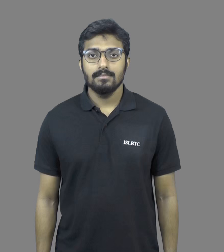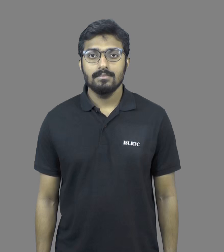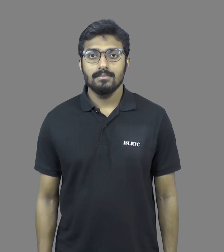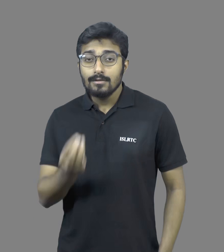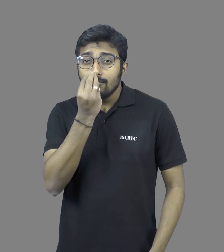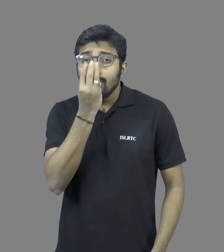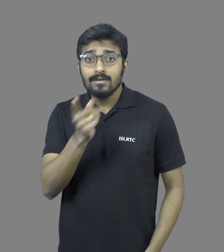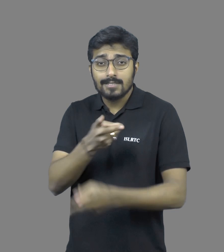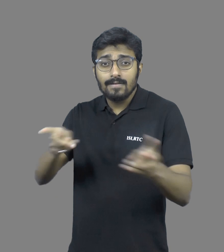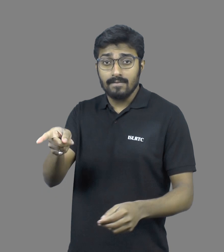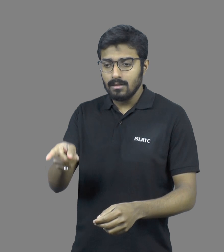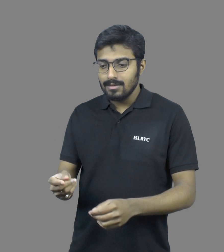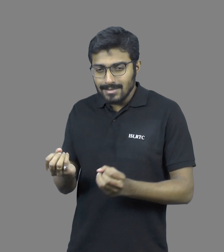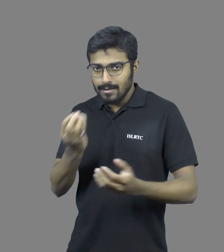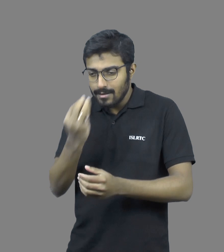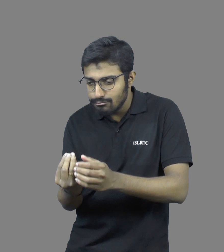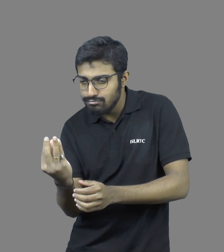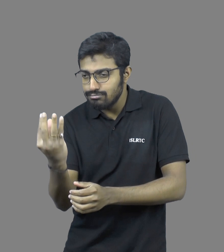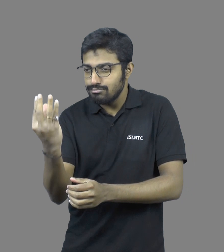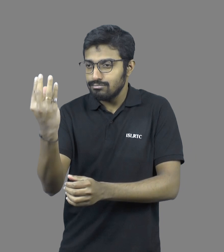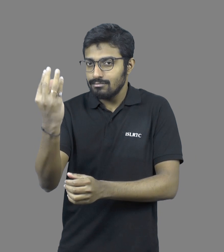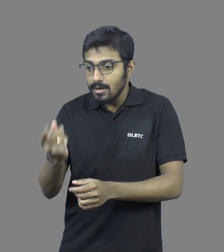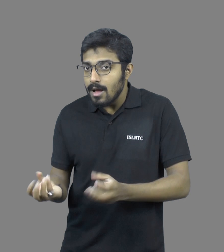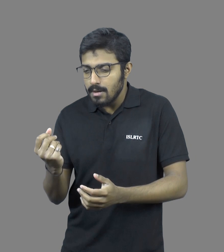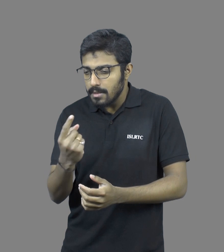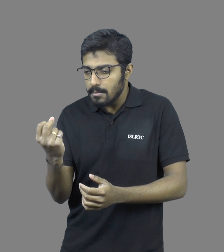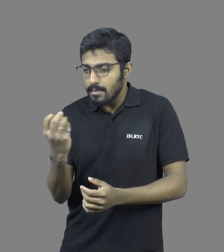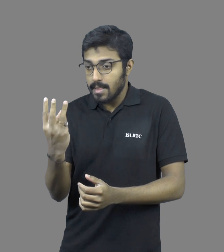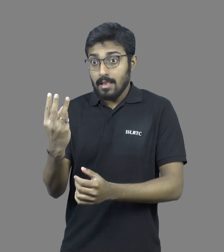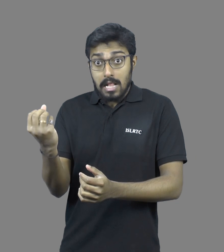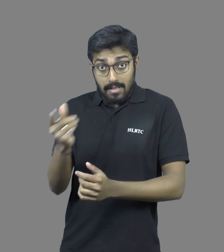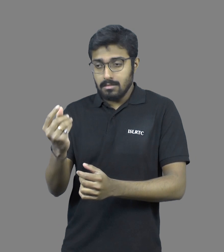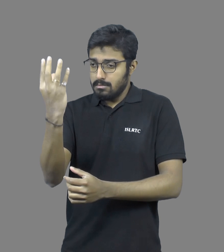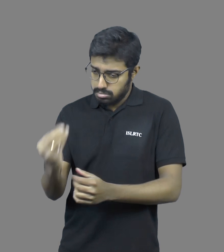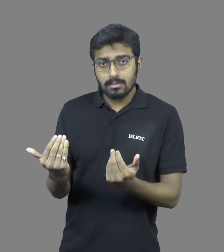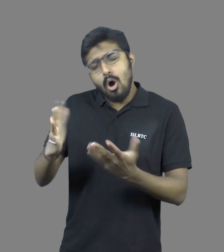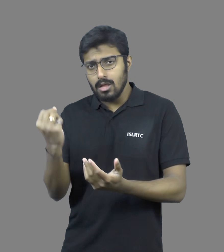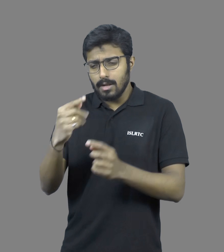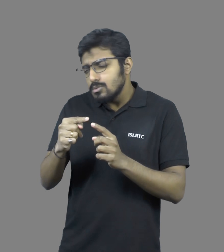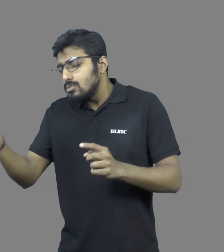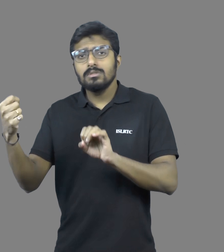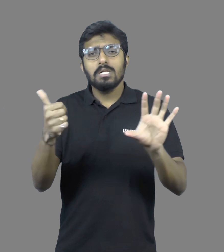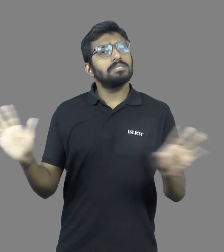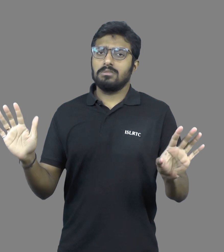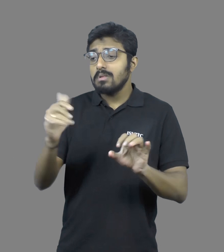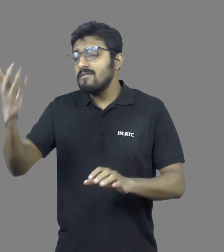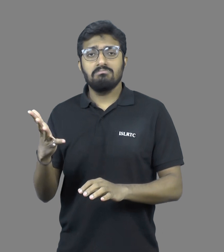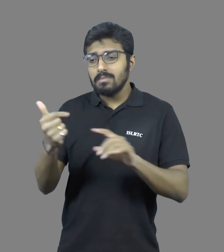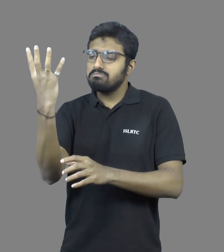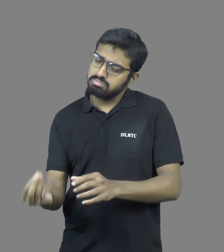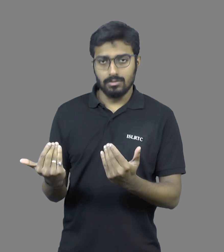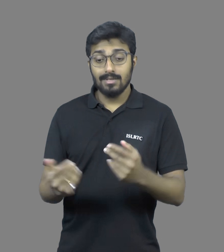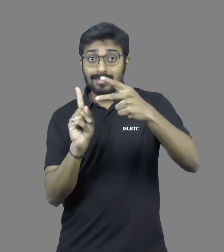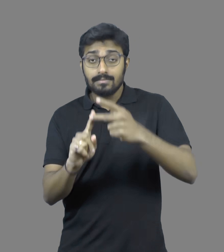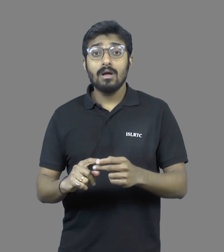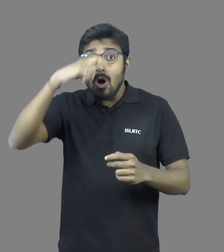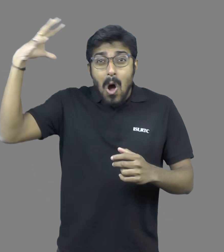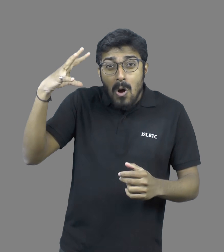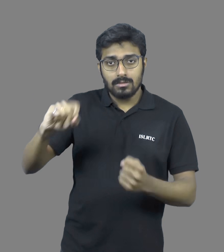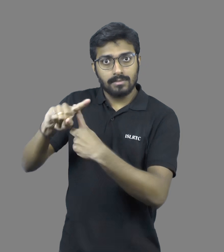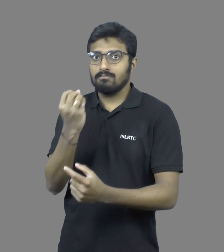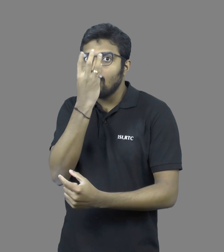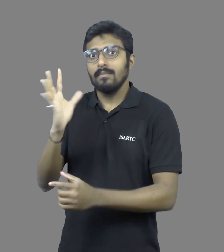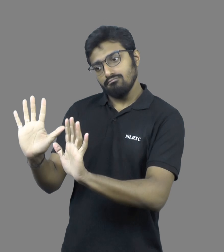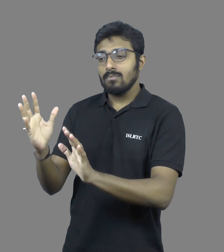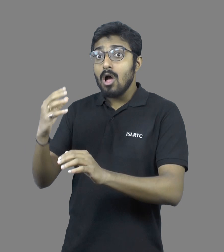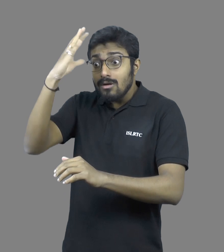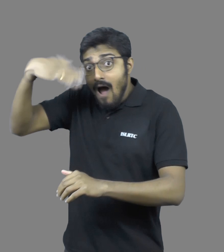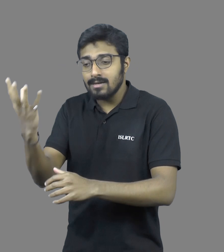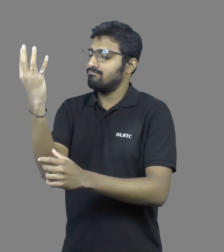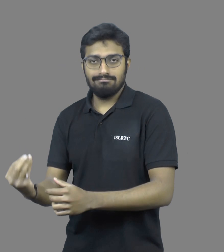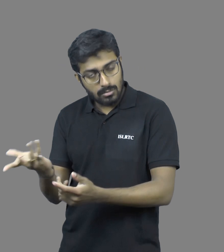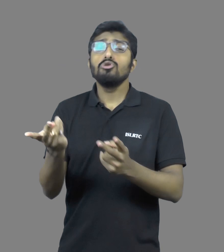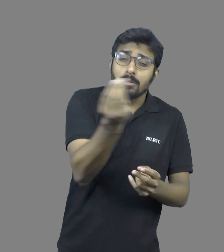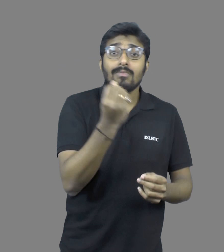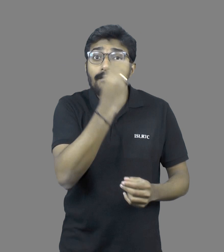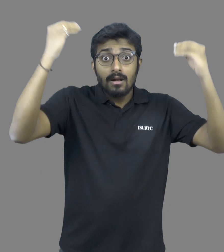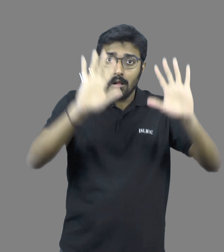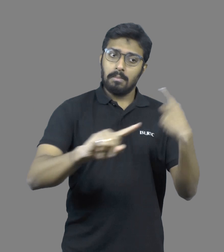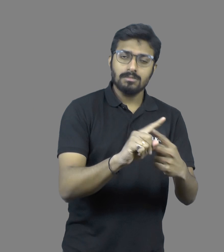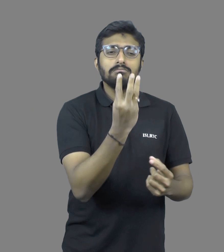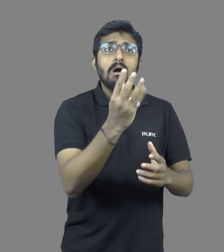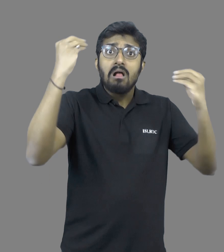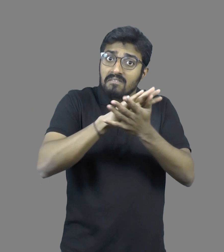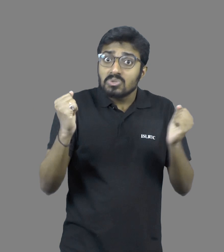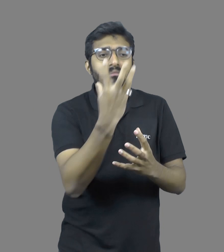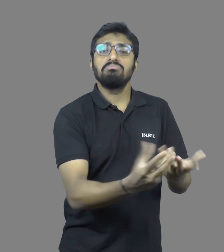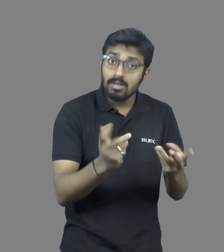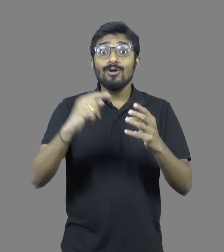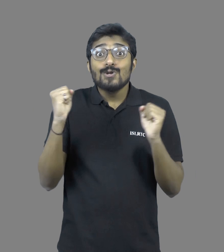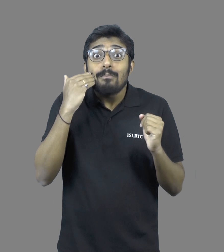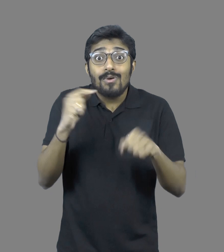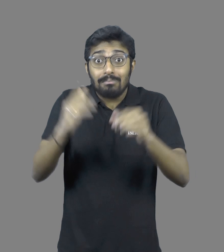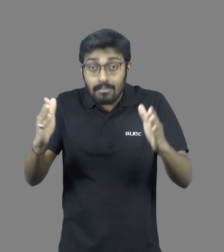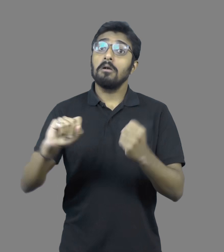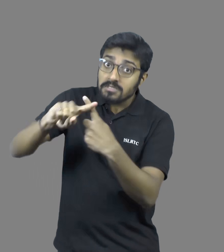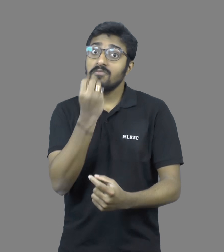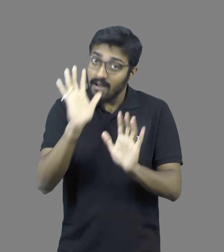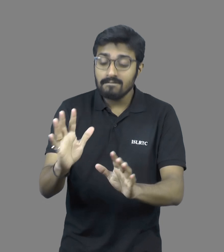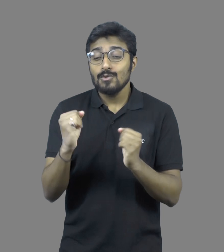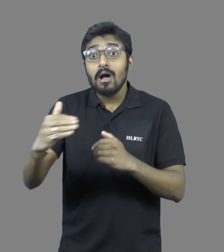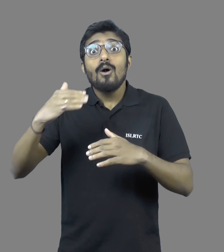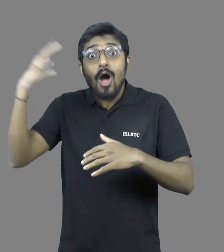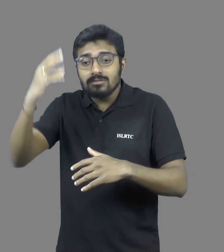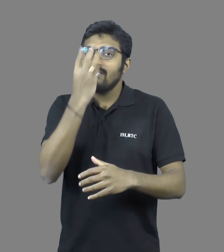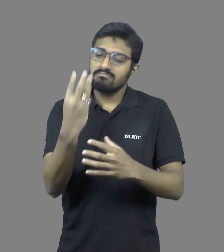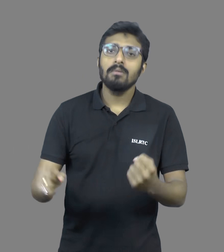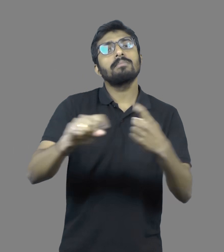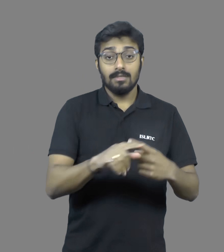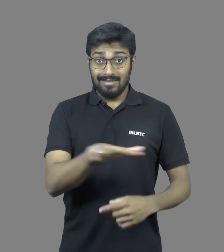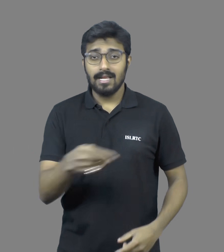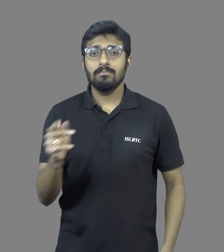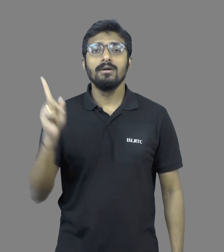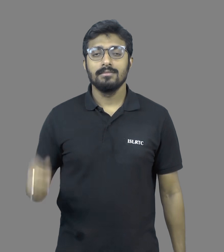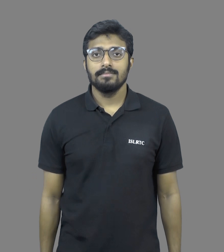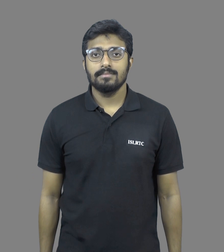Annual Flowering Plants